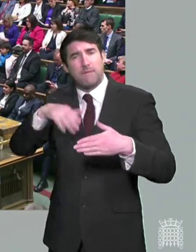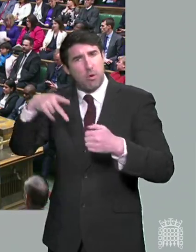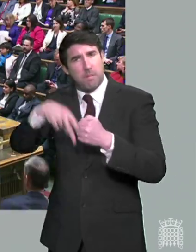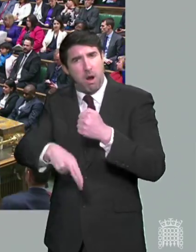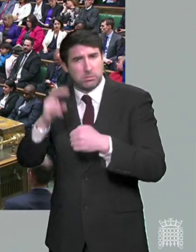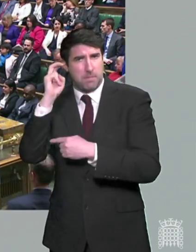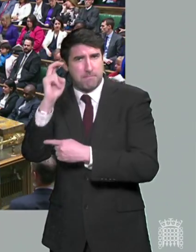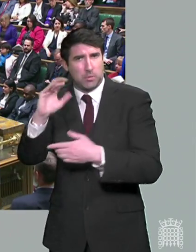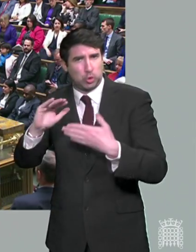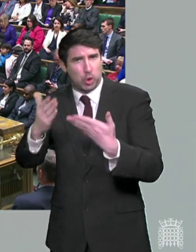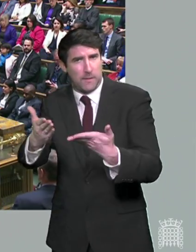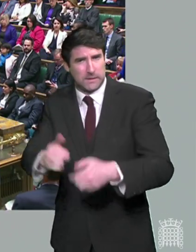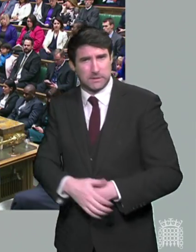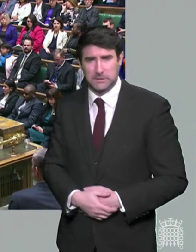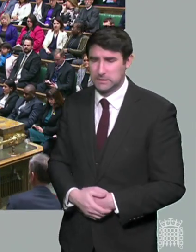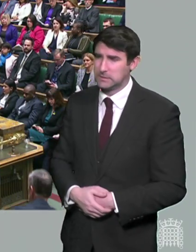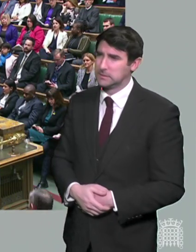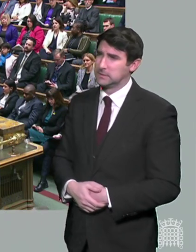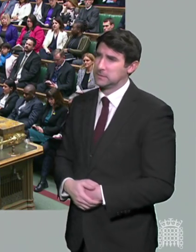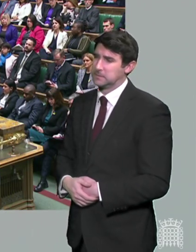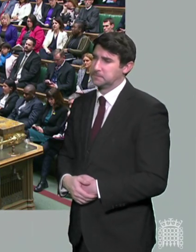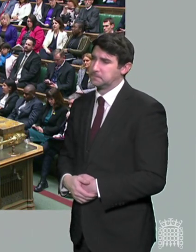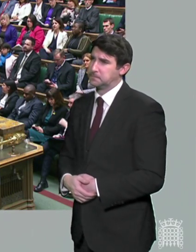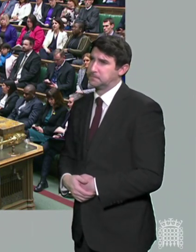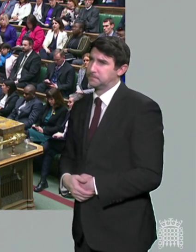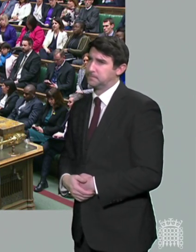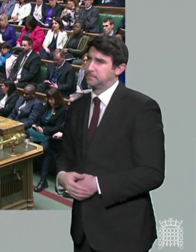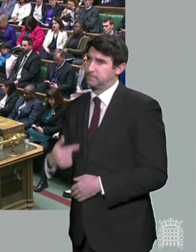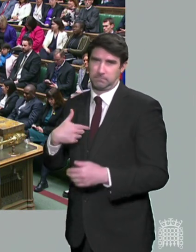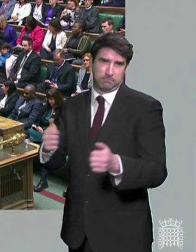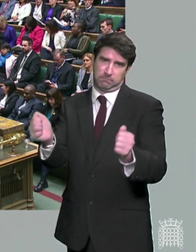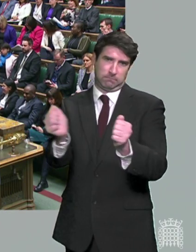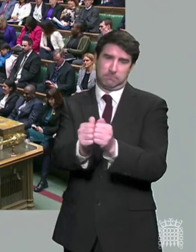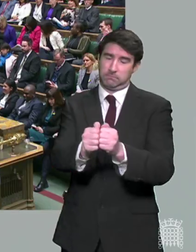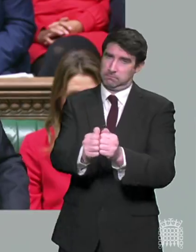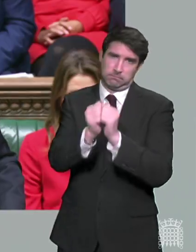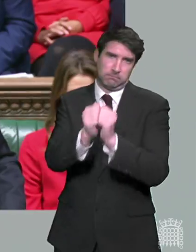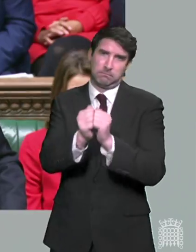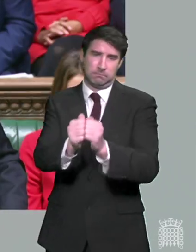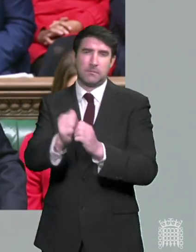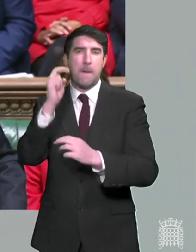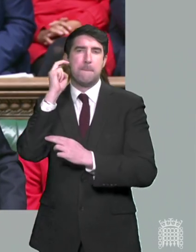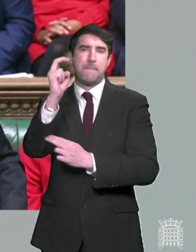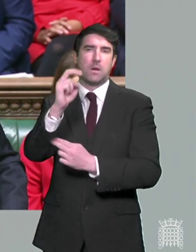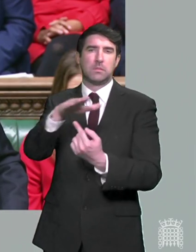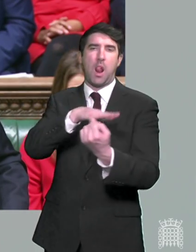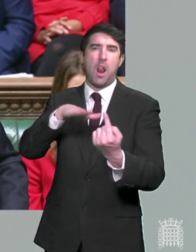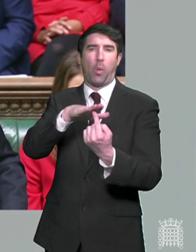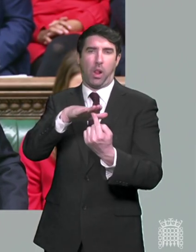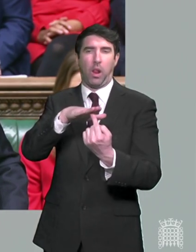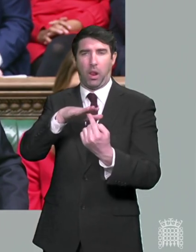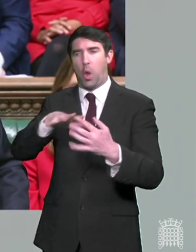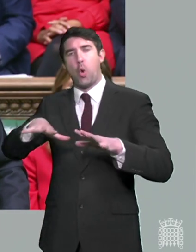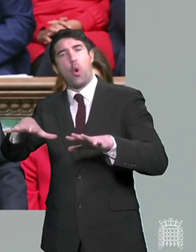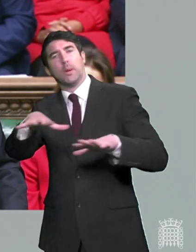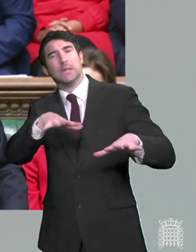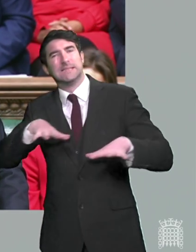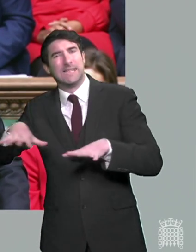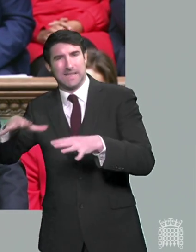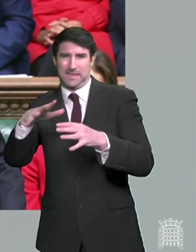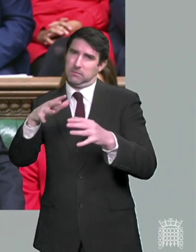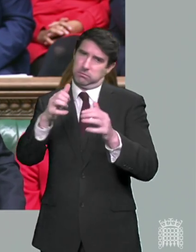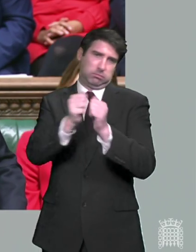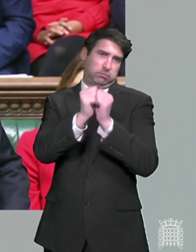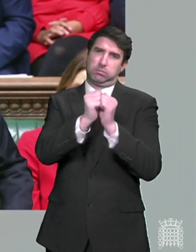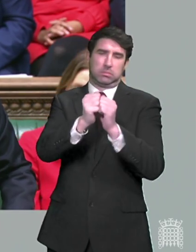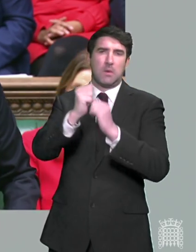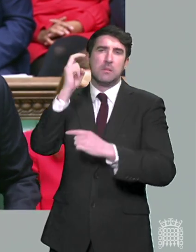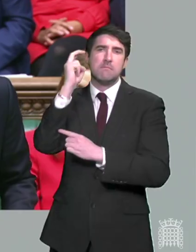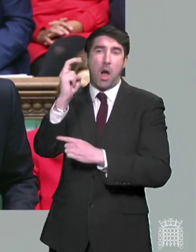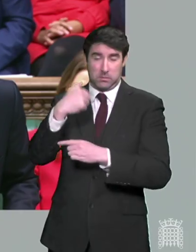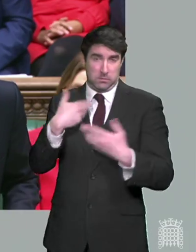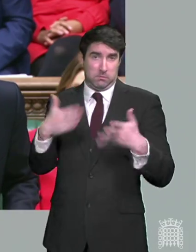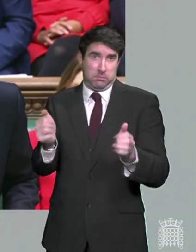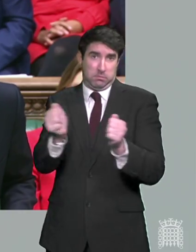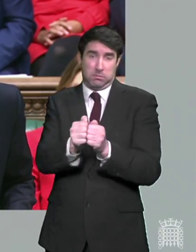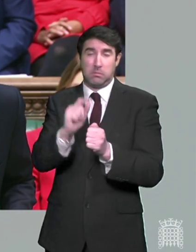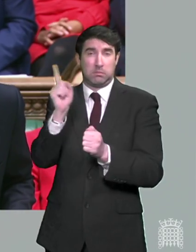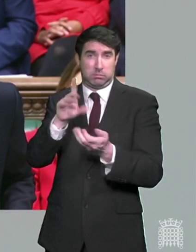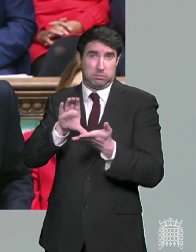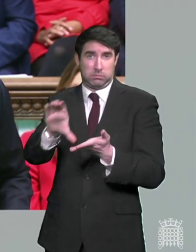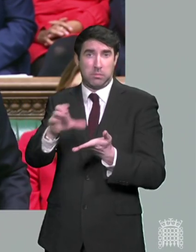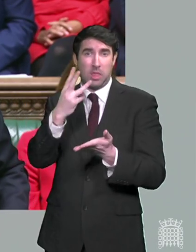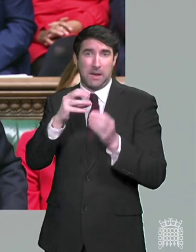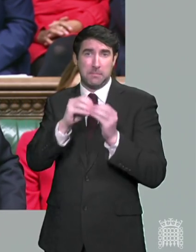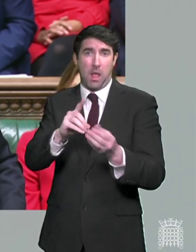We recognise the vital importance of buses in our local communities, which is why we are well on the way to fulfilling our commitment to invest £3 billion over this Parliament in our bus transformation.